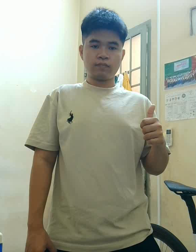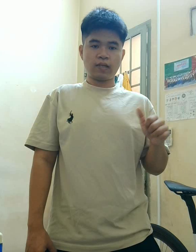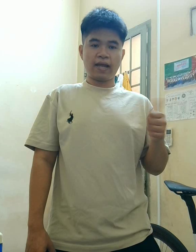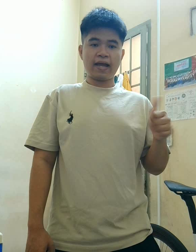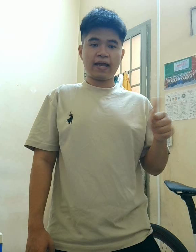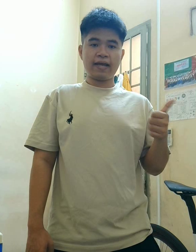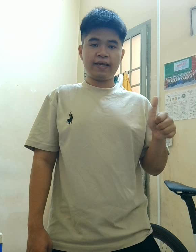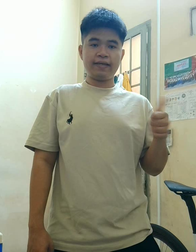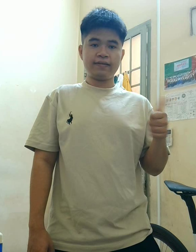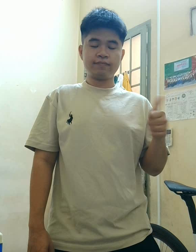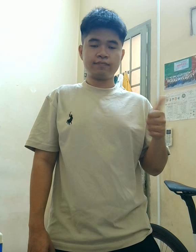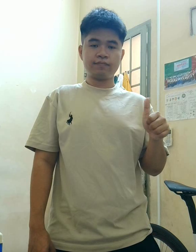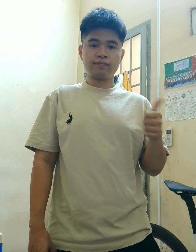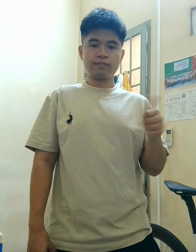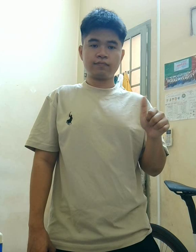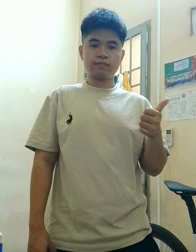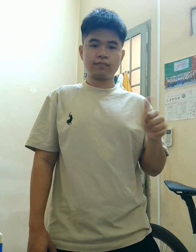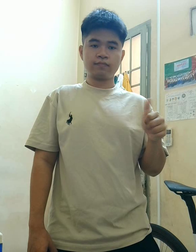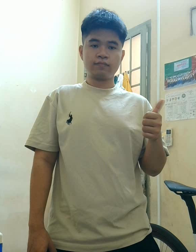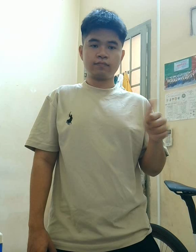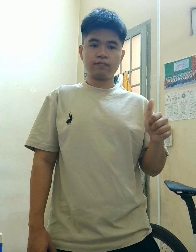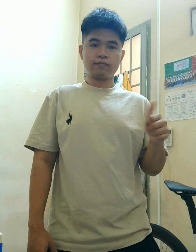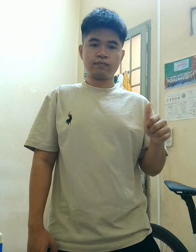ai